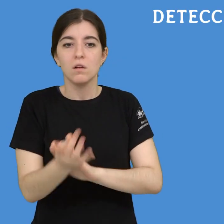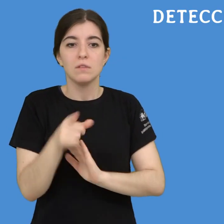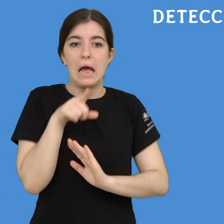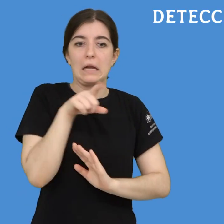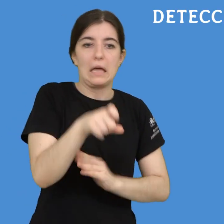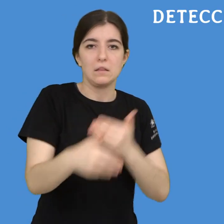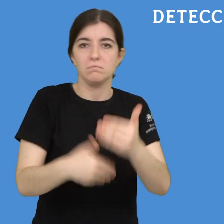cancer